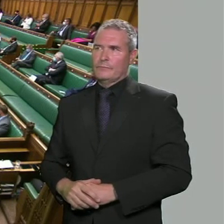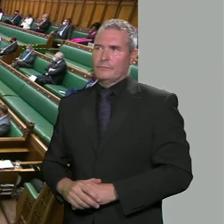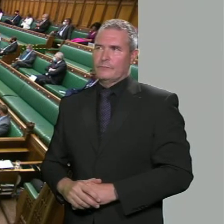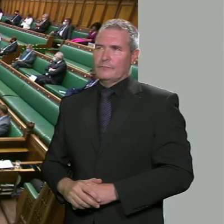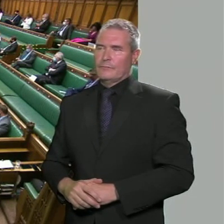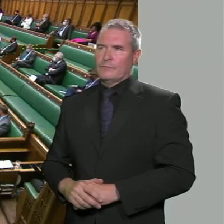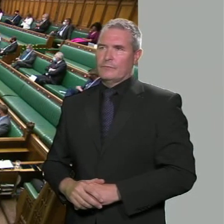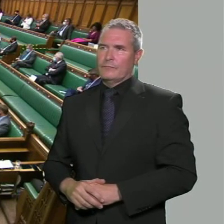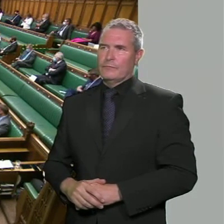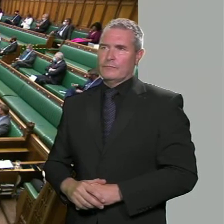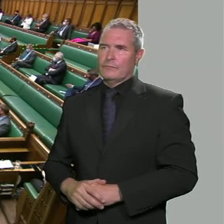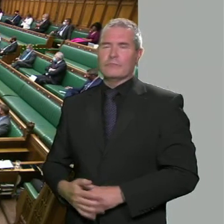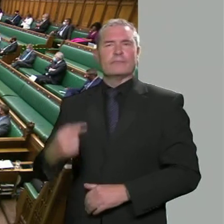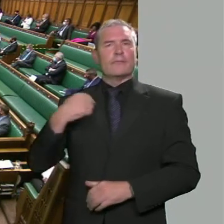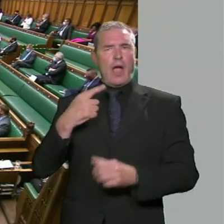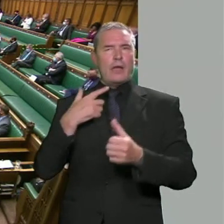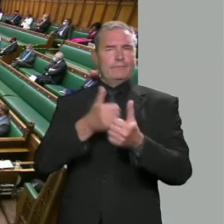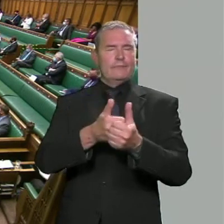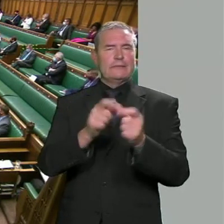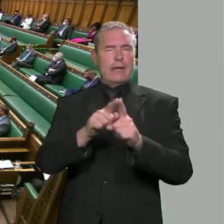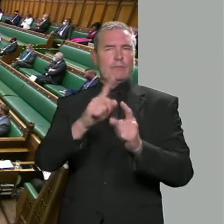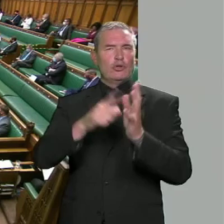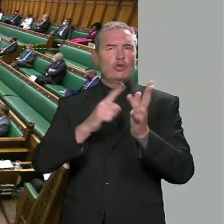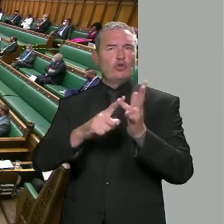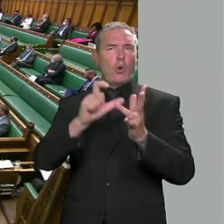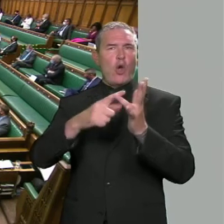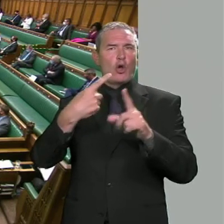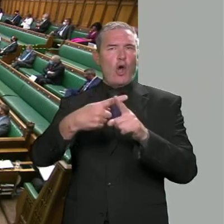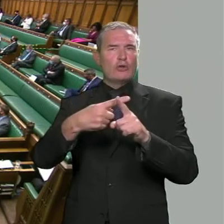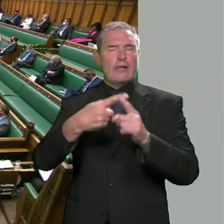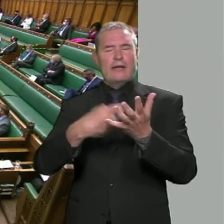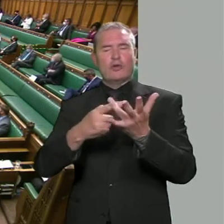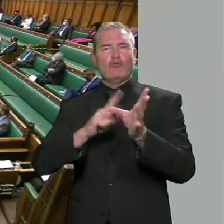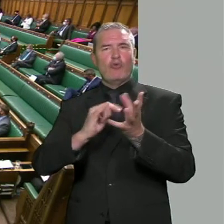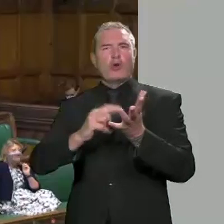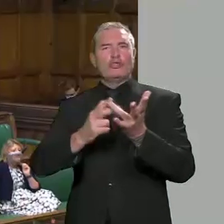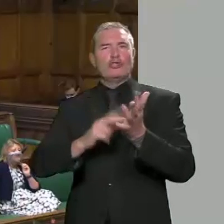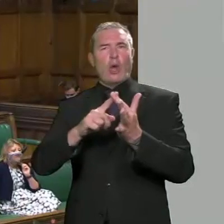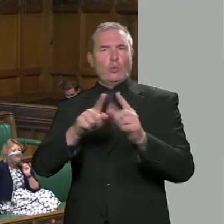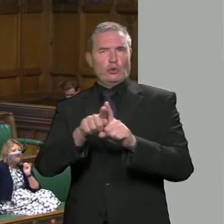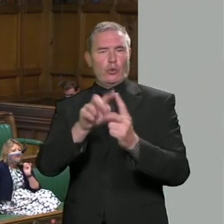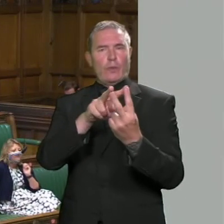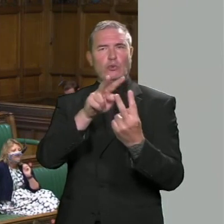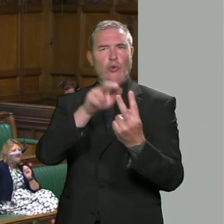I support the Prime Minister’s comments on Jo Cox and, as a former Chief Whip, his comment on Sir Roy Stone.